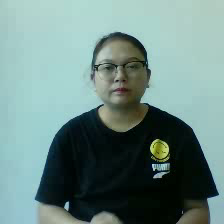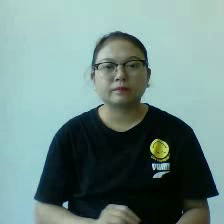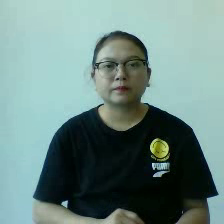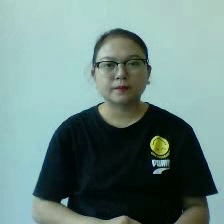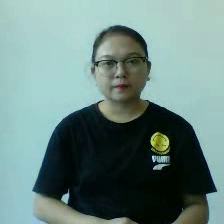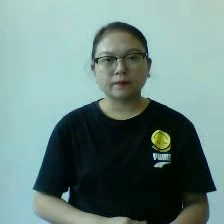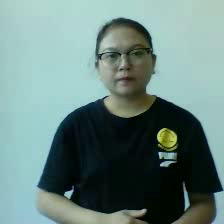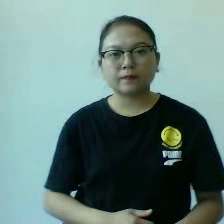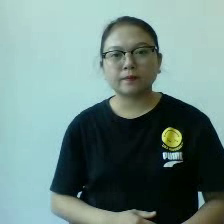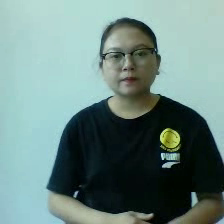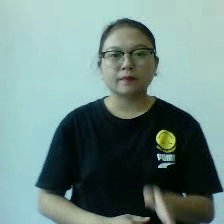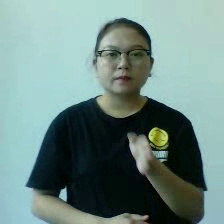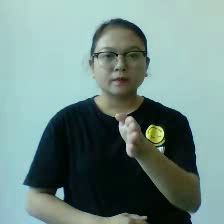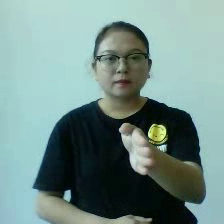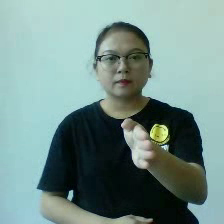Rẽ trái